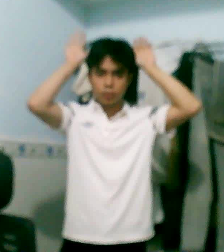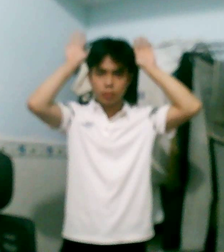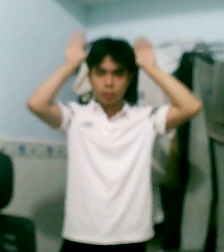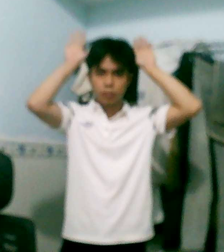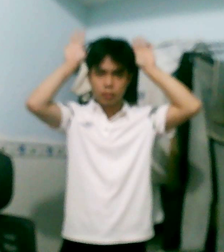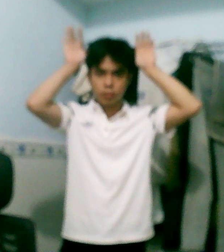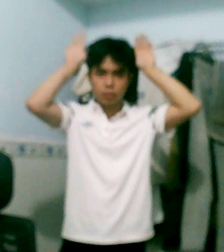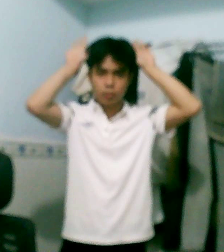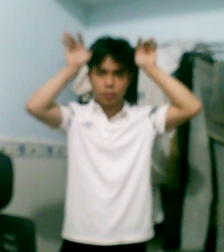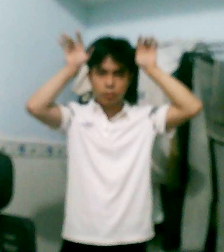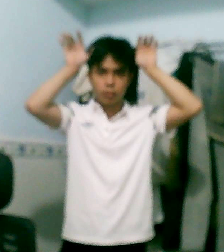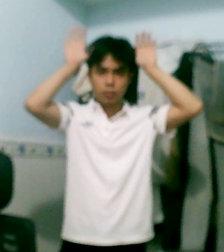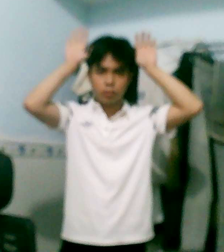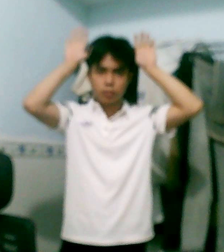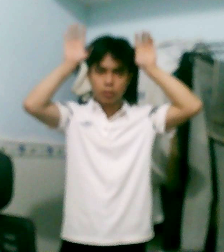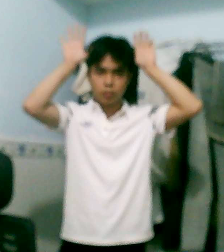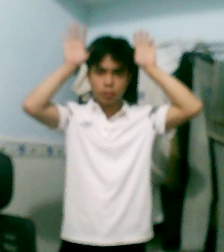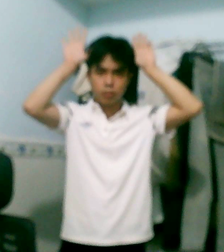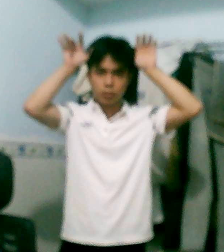cho